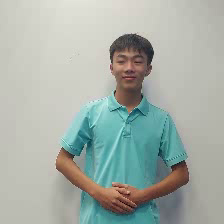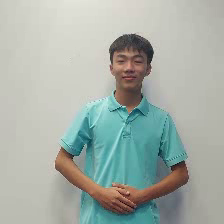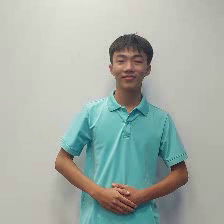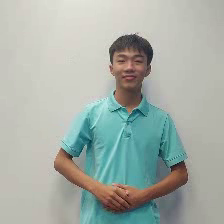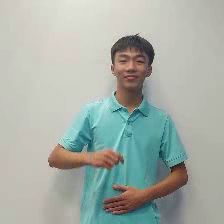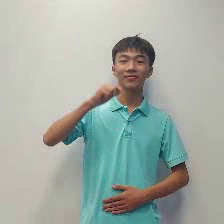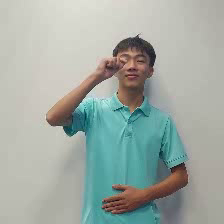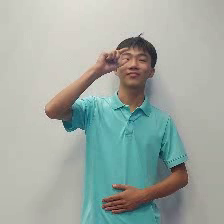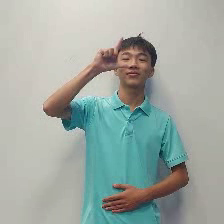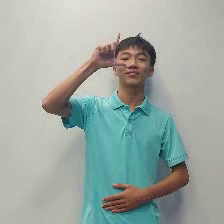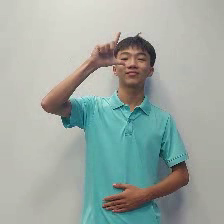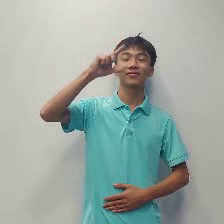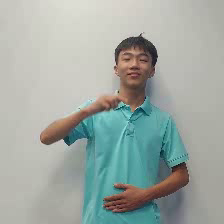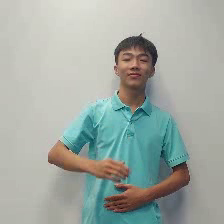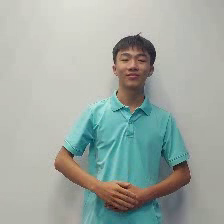Thức dậy